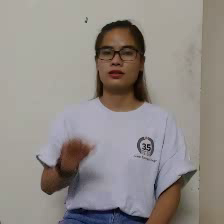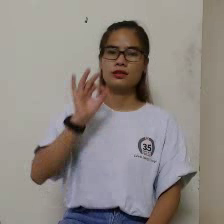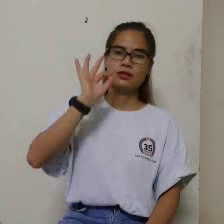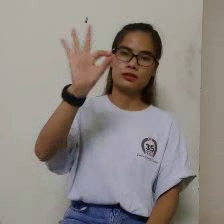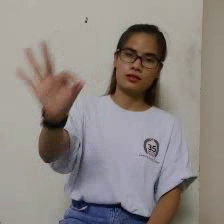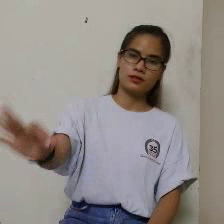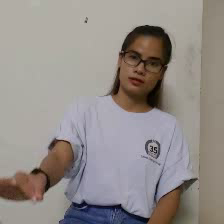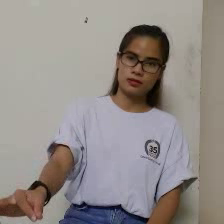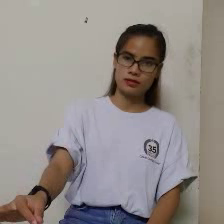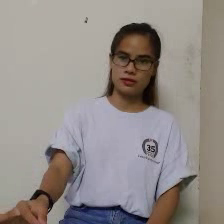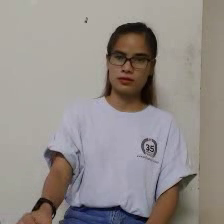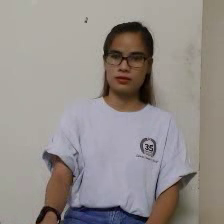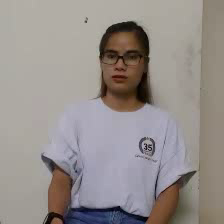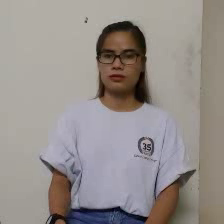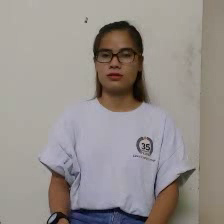Thương